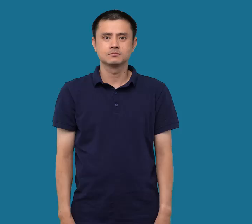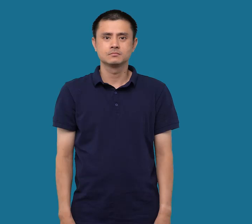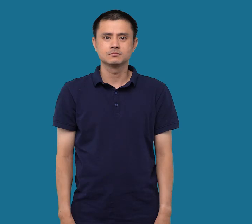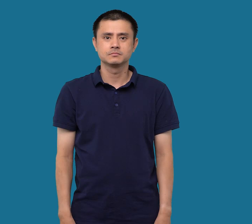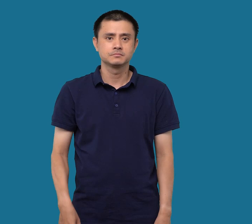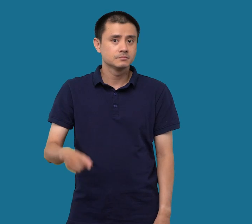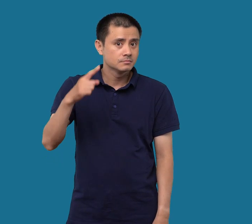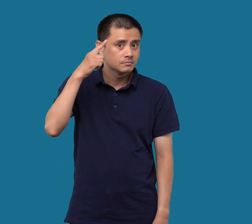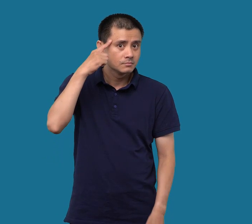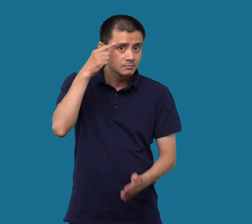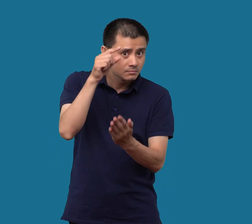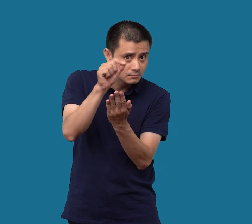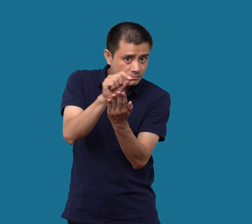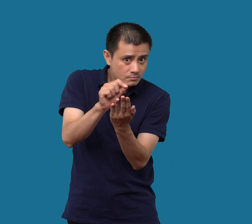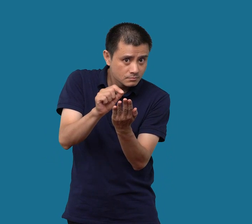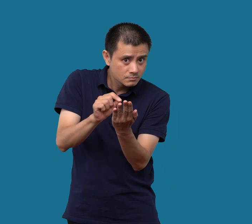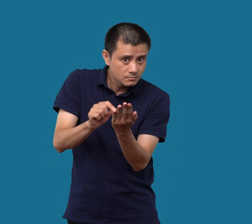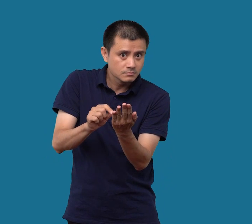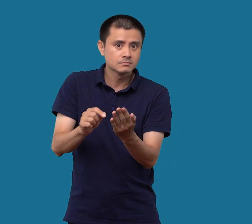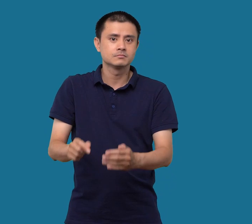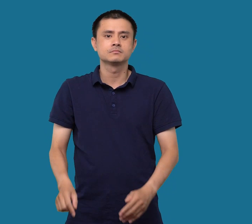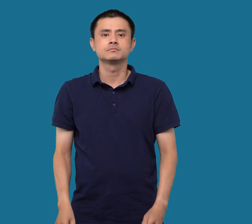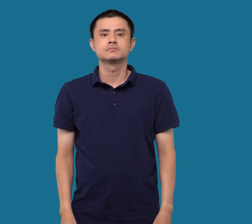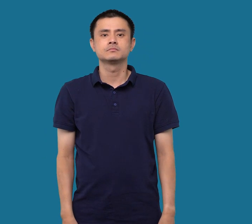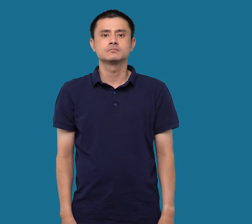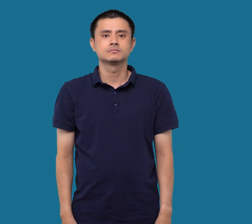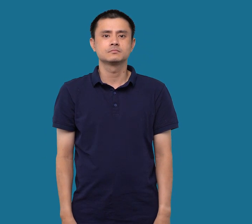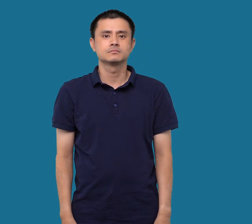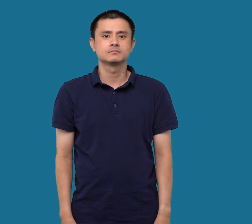ghi chú